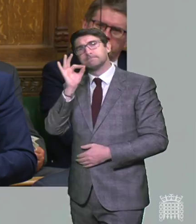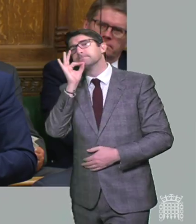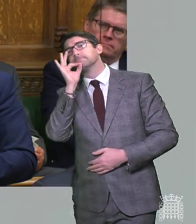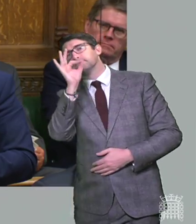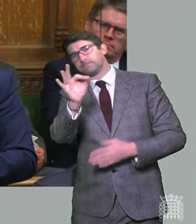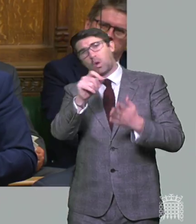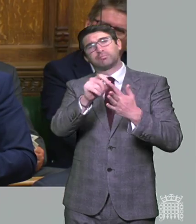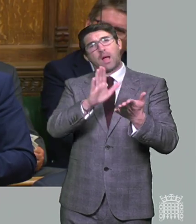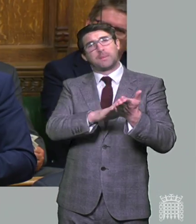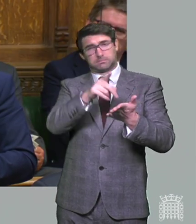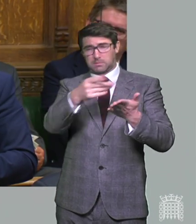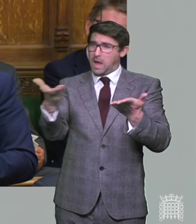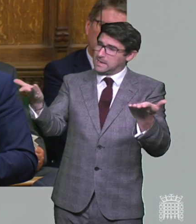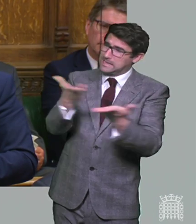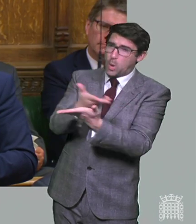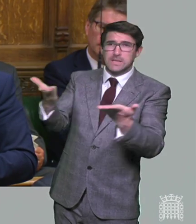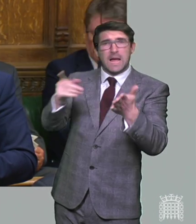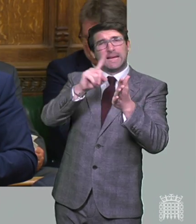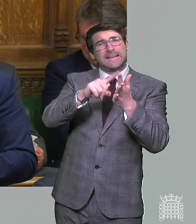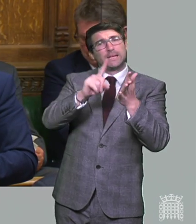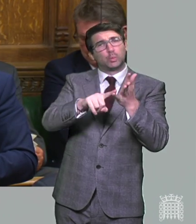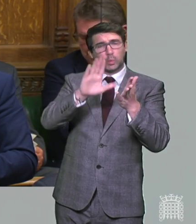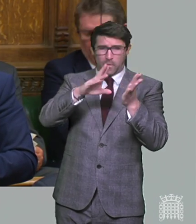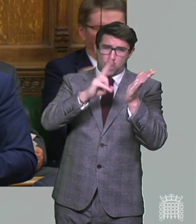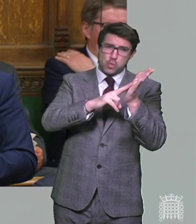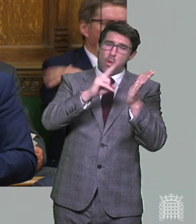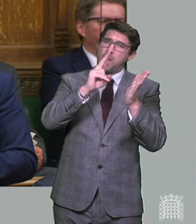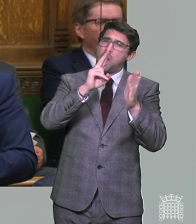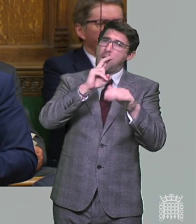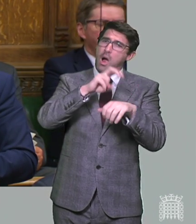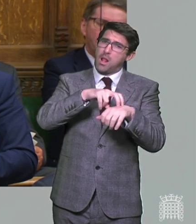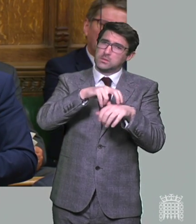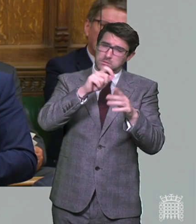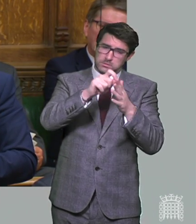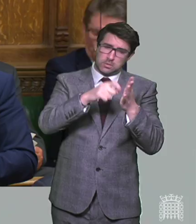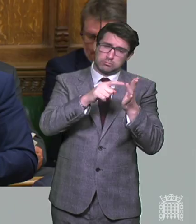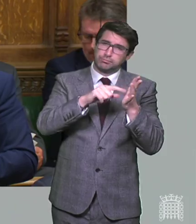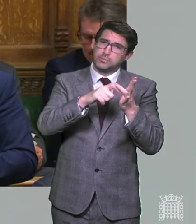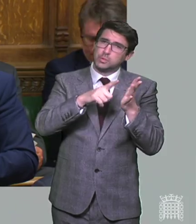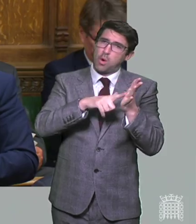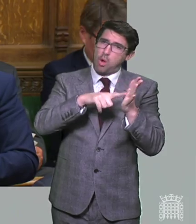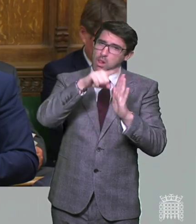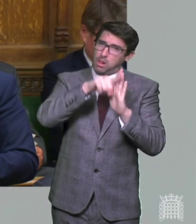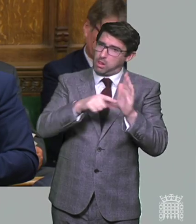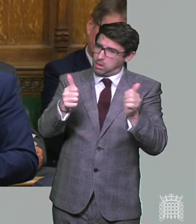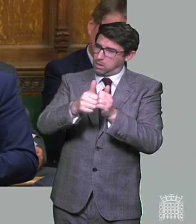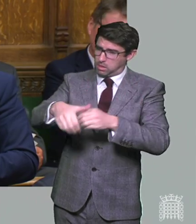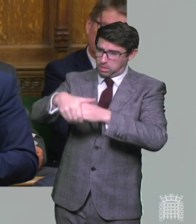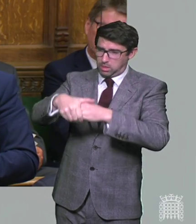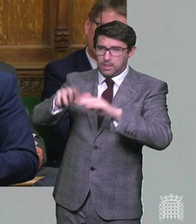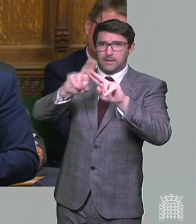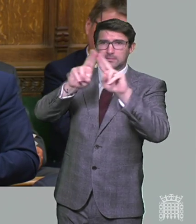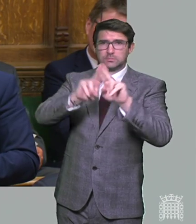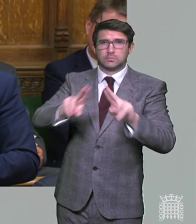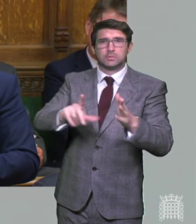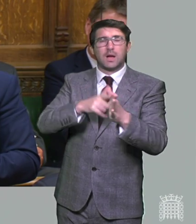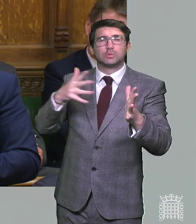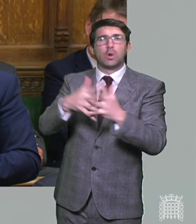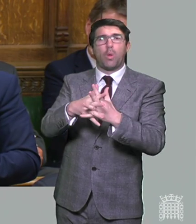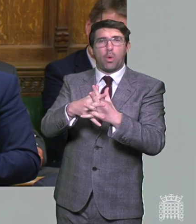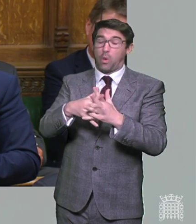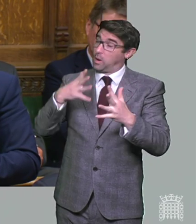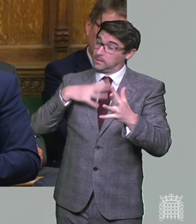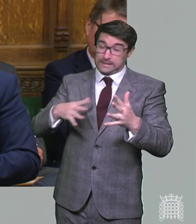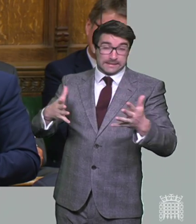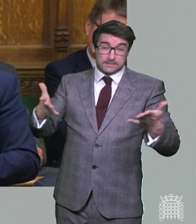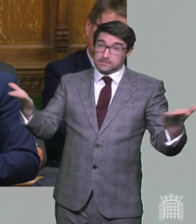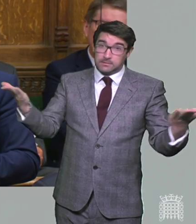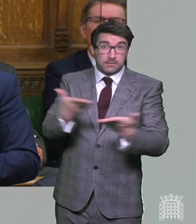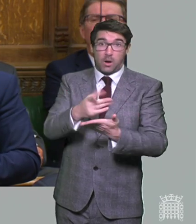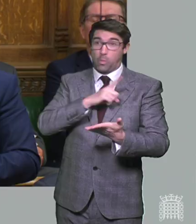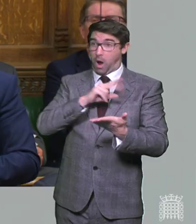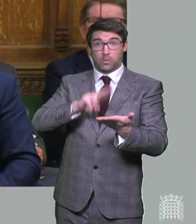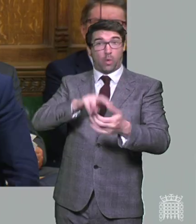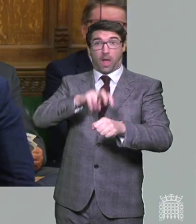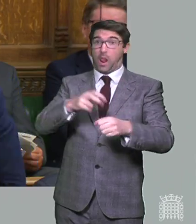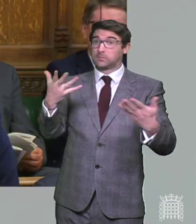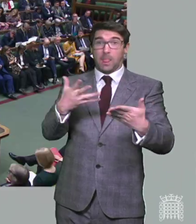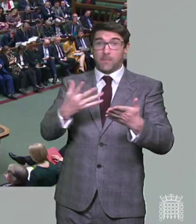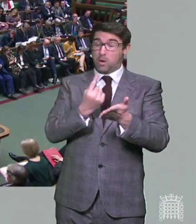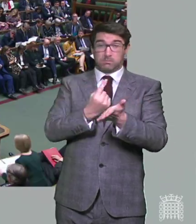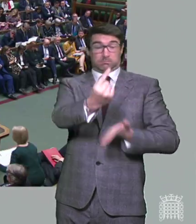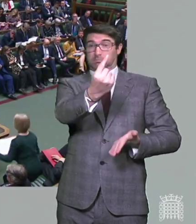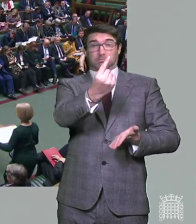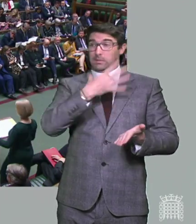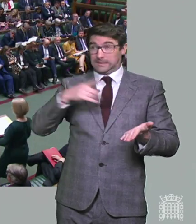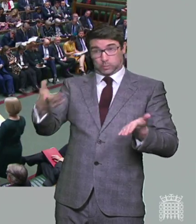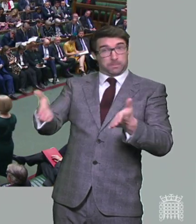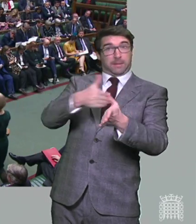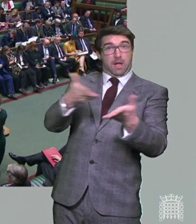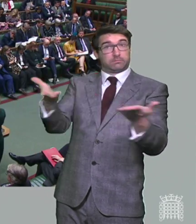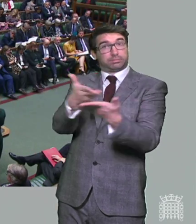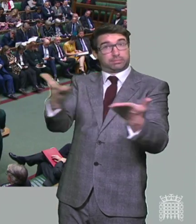Does the Prime Minister agree with me that the outcome of those negotiations must reflect the objectives outlined by the Government in the Northern Ireland Protocol Bill, and that that is the key to unlocking the door to political stability in Northern Ireland?